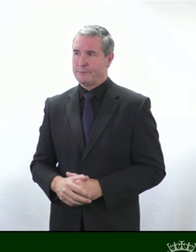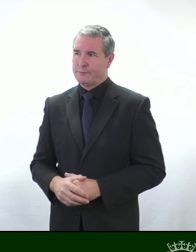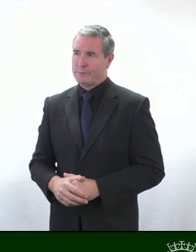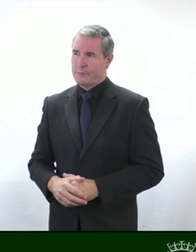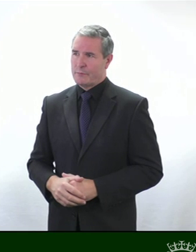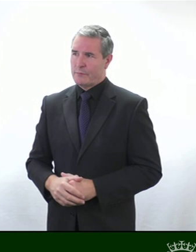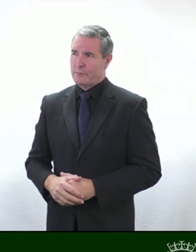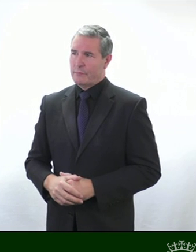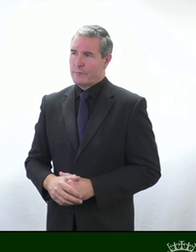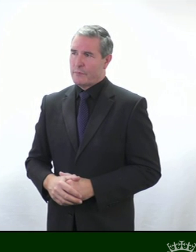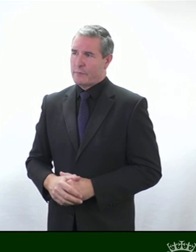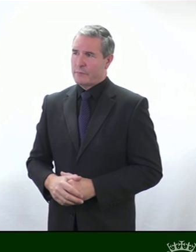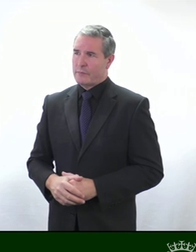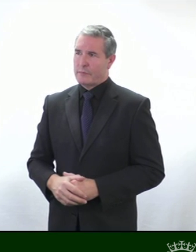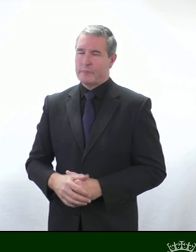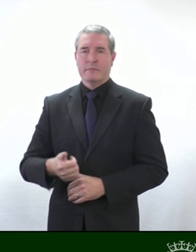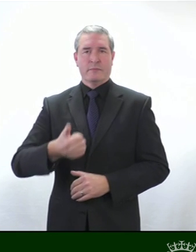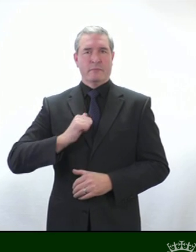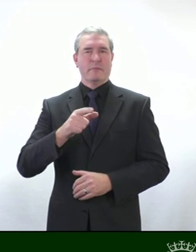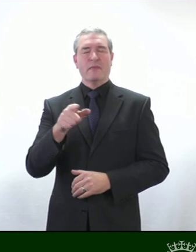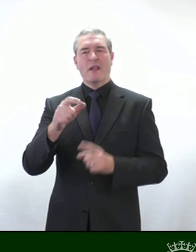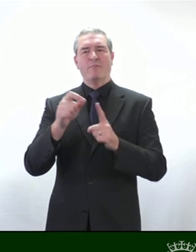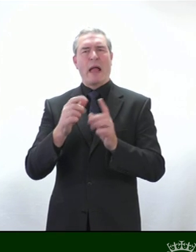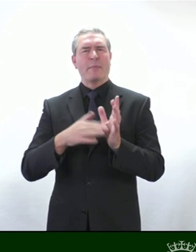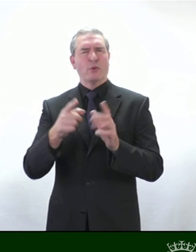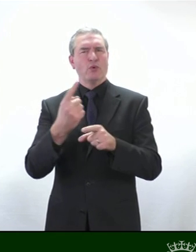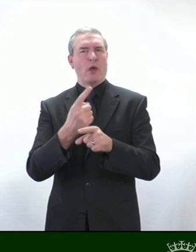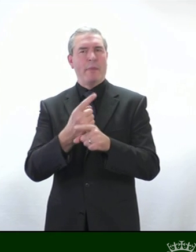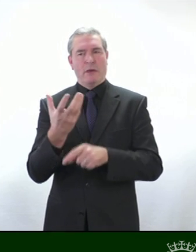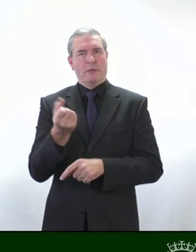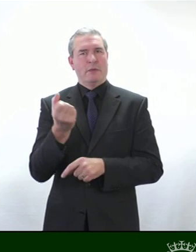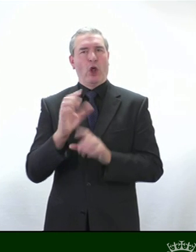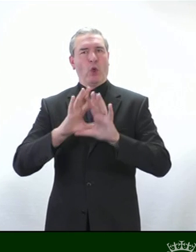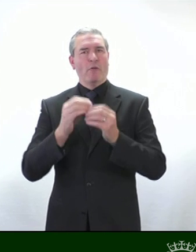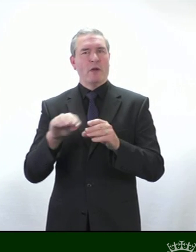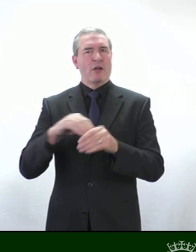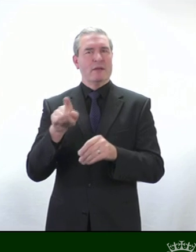The Prime Minister mentioned universal credit earlier.